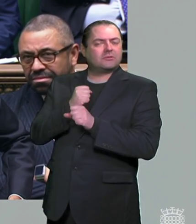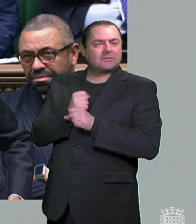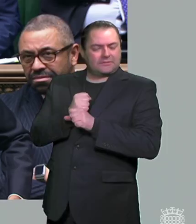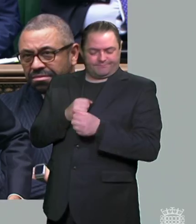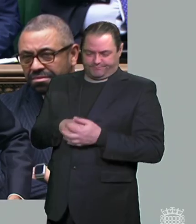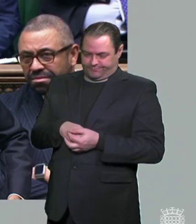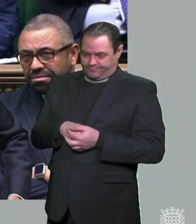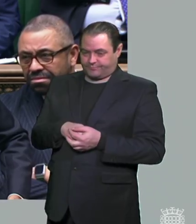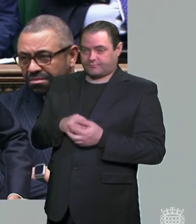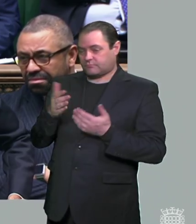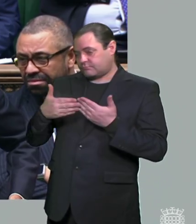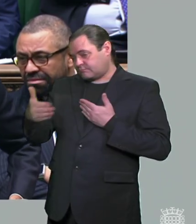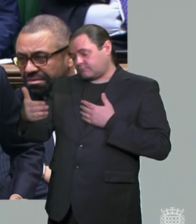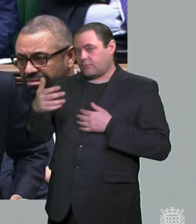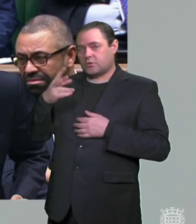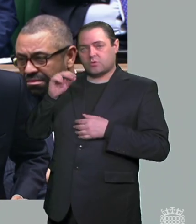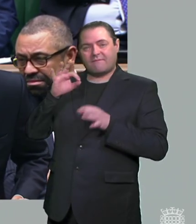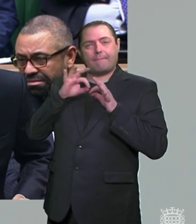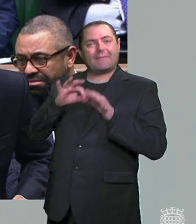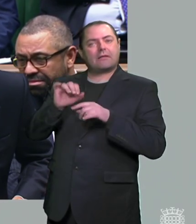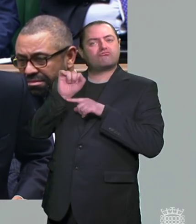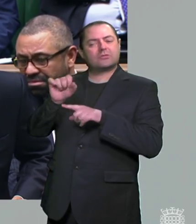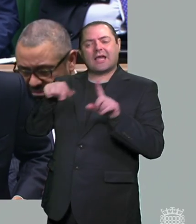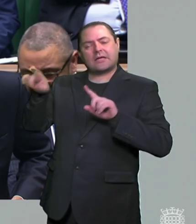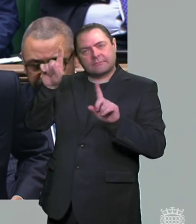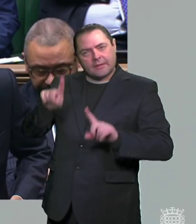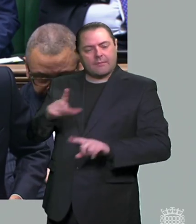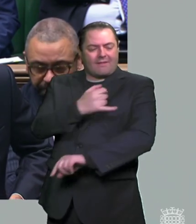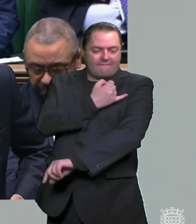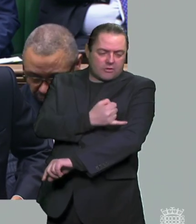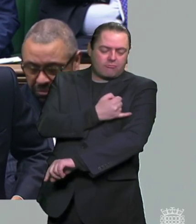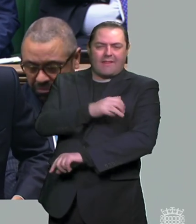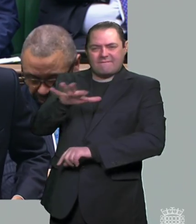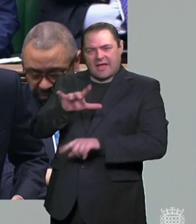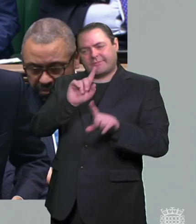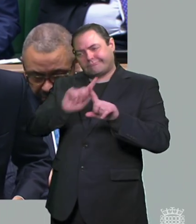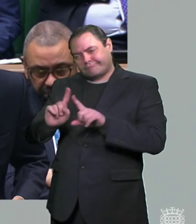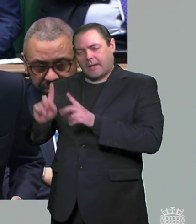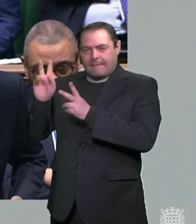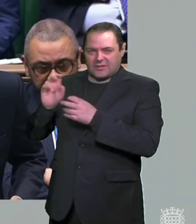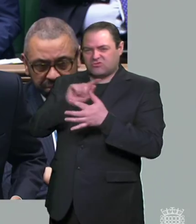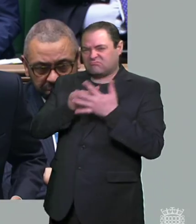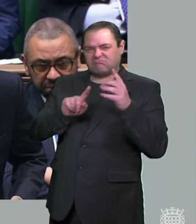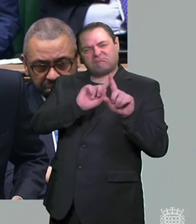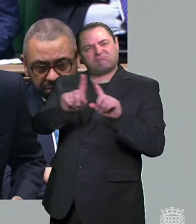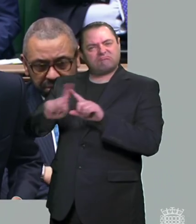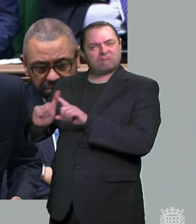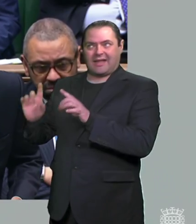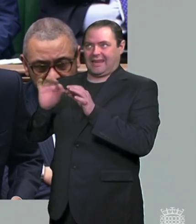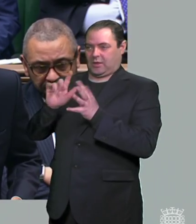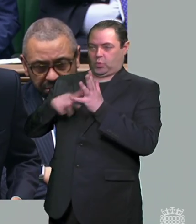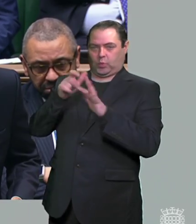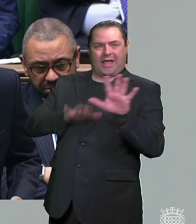In the coming years, we will spend £12 billion protecting particularly the most vulnerable families and pensioners across the United Kingdom.